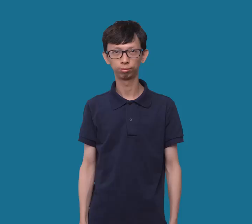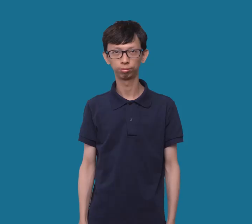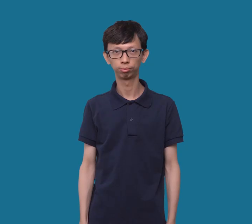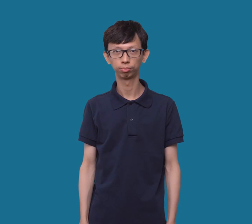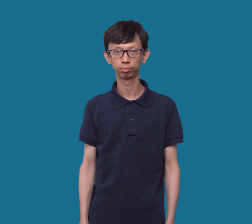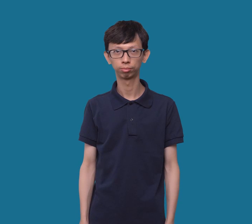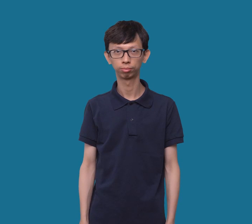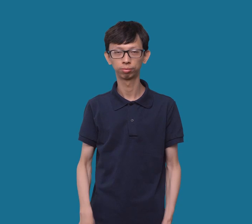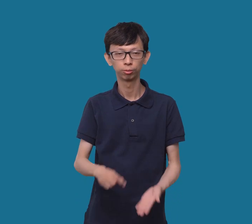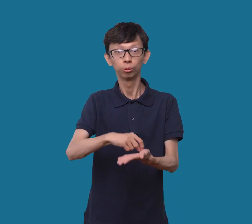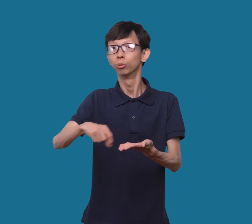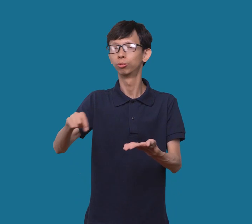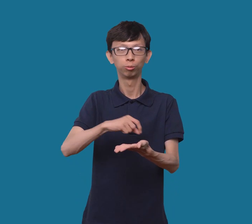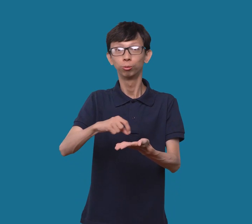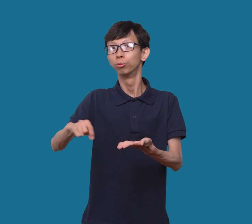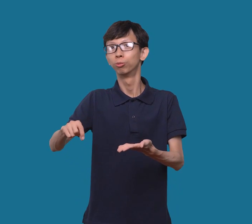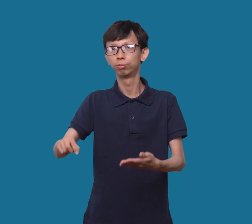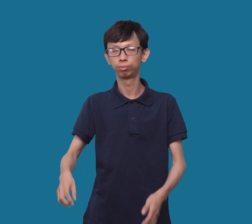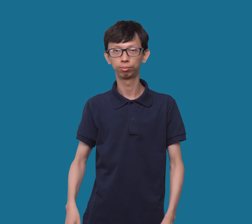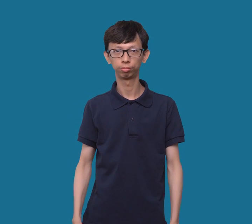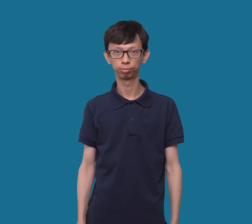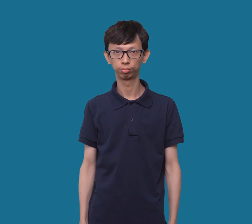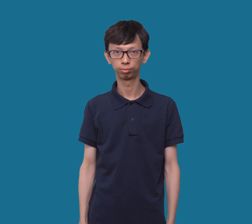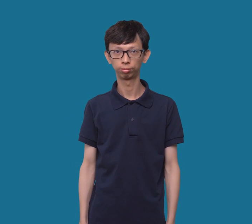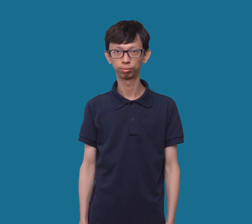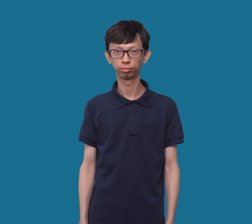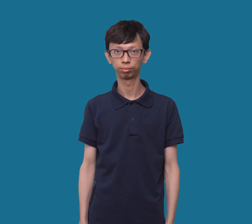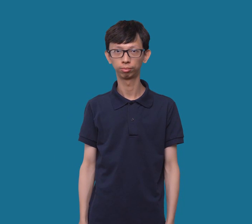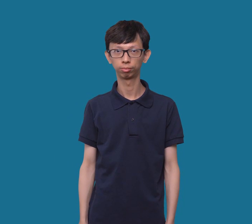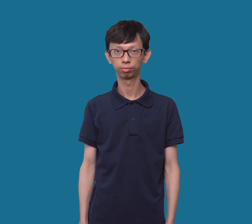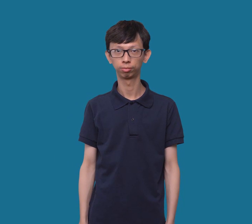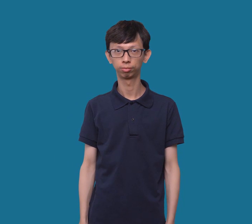viết lia lịa